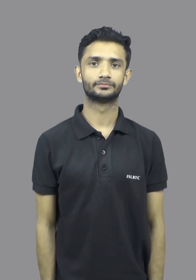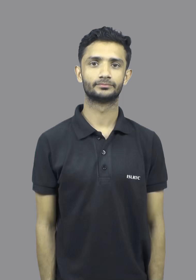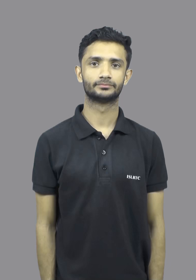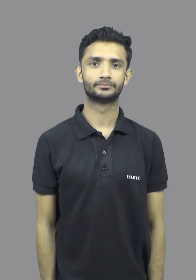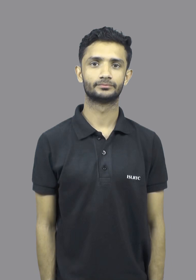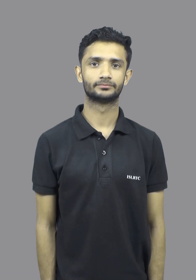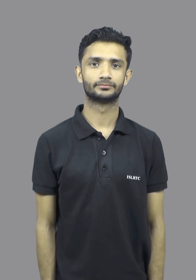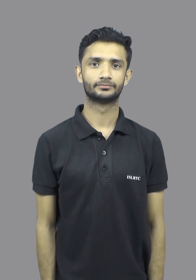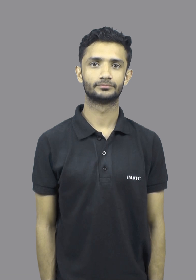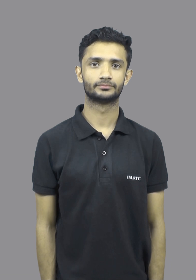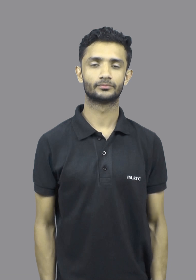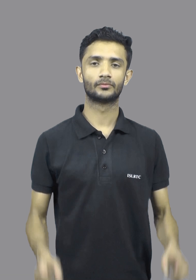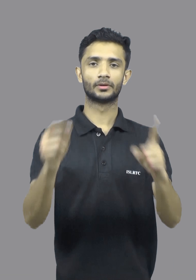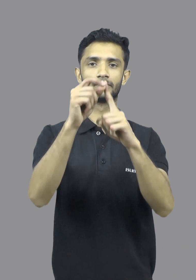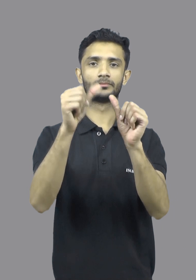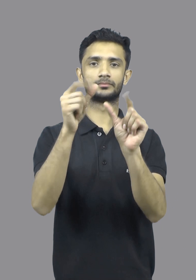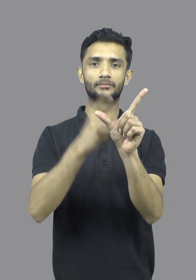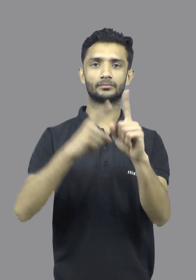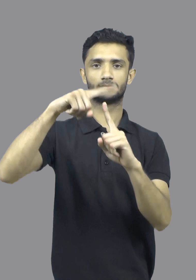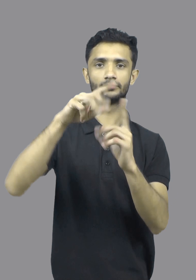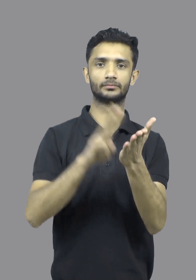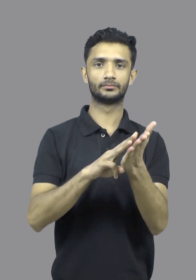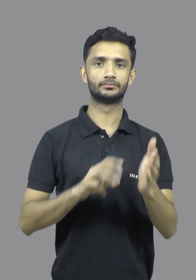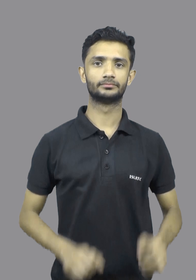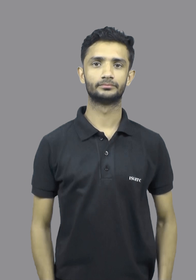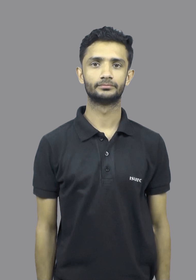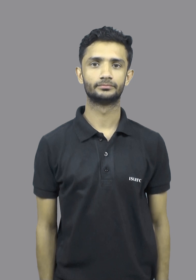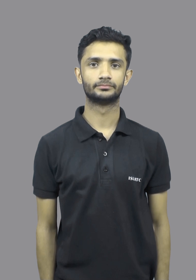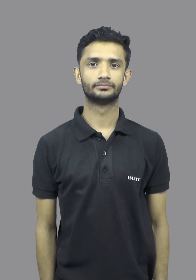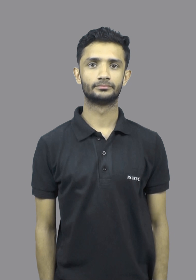Paytm